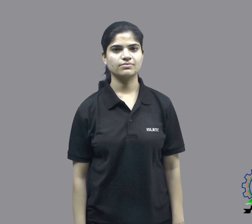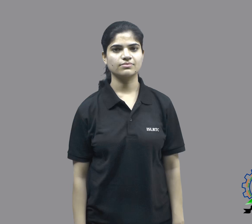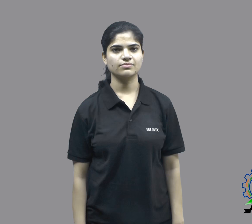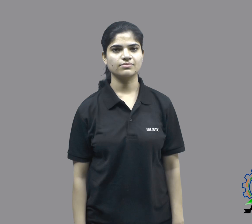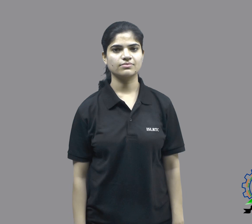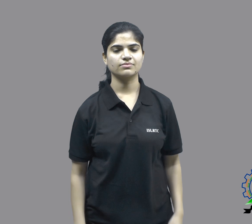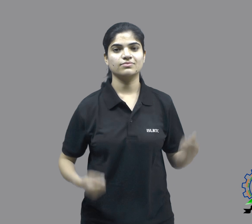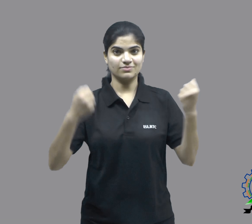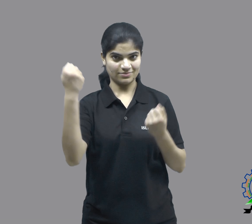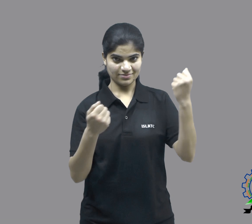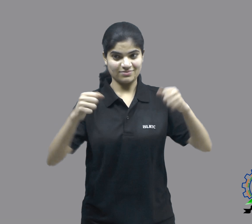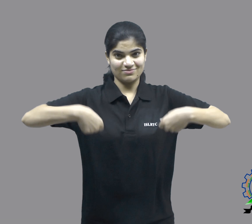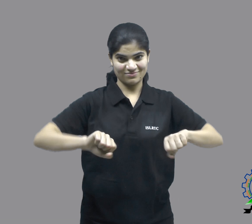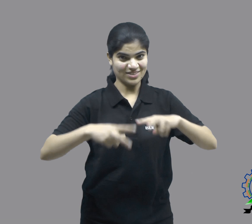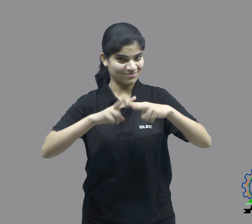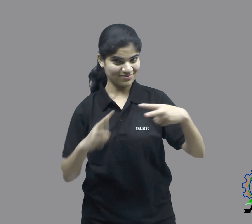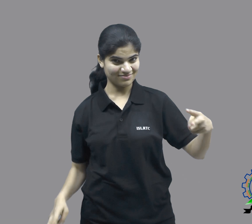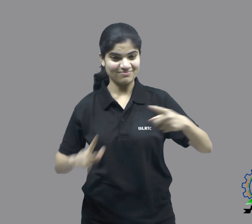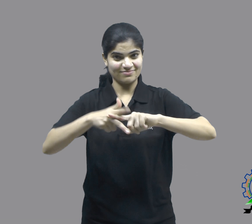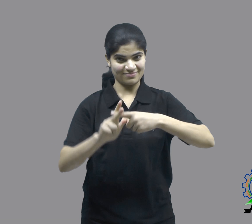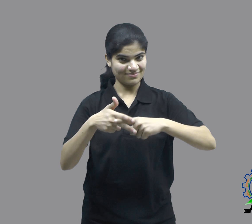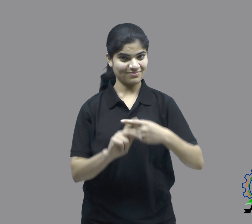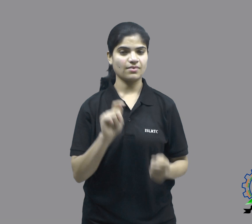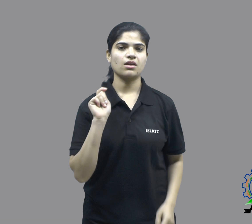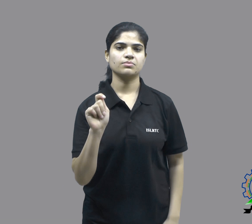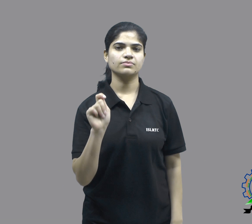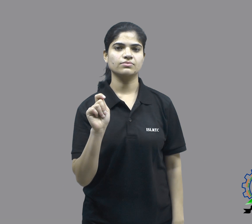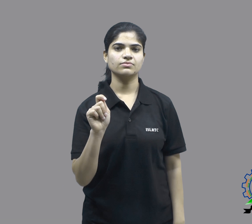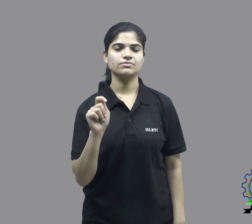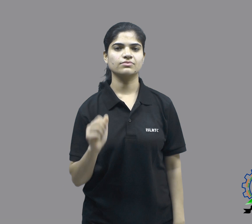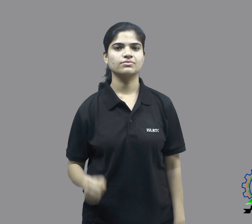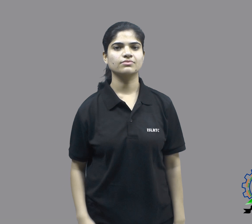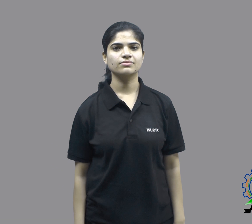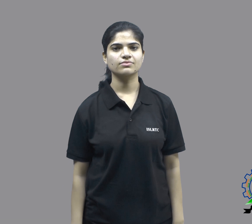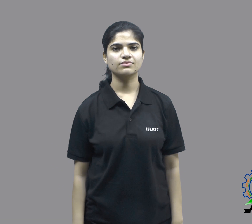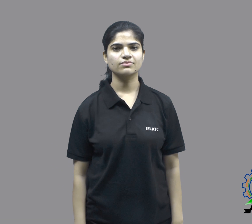Mechanic